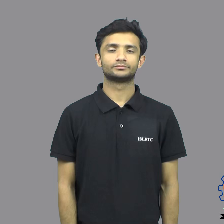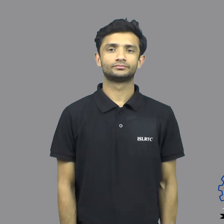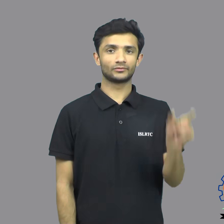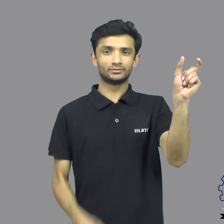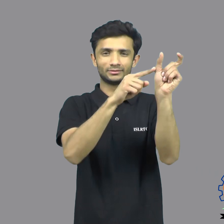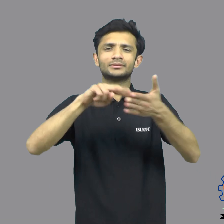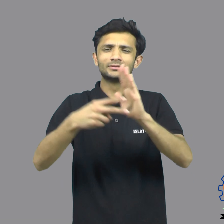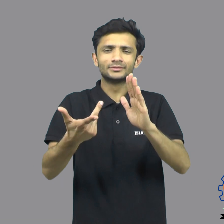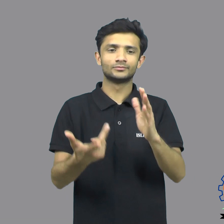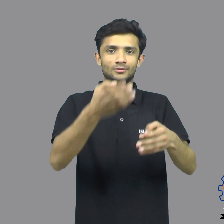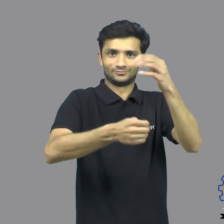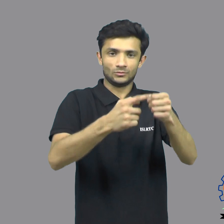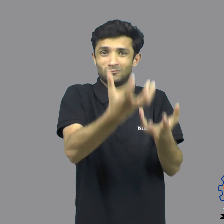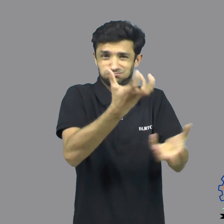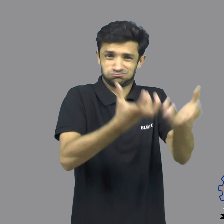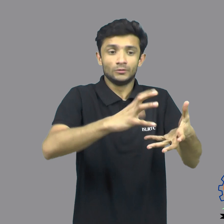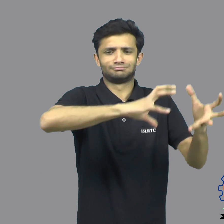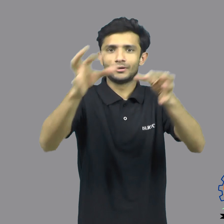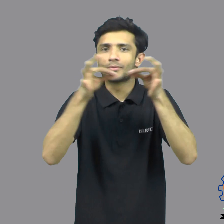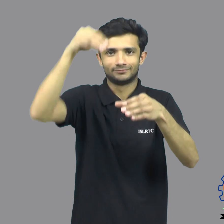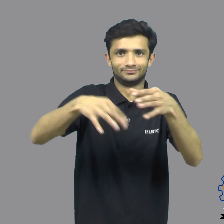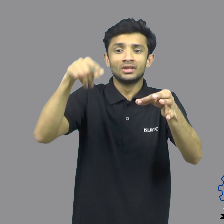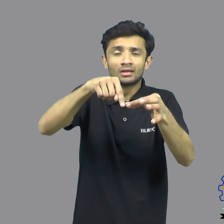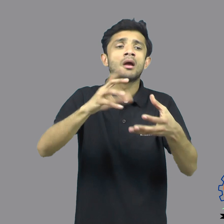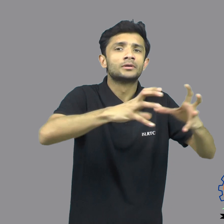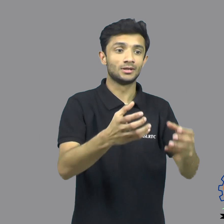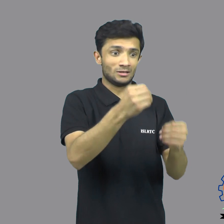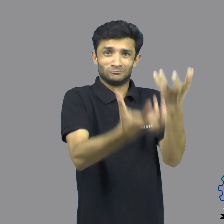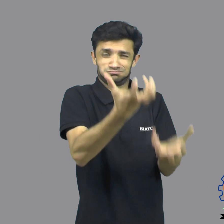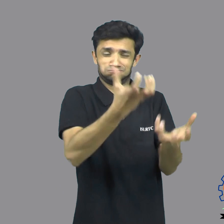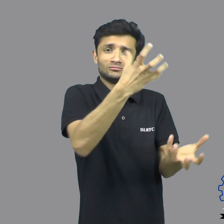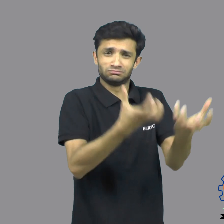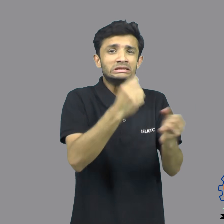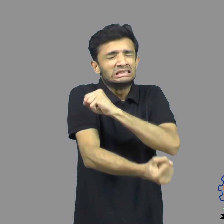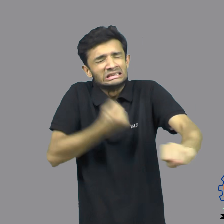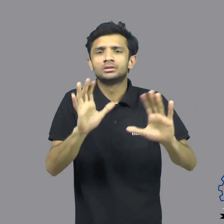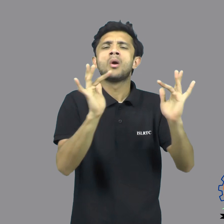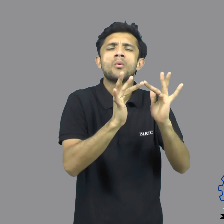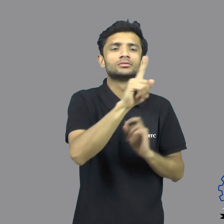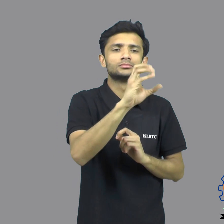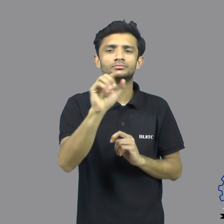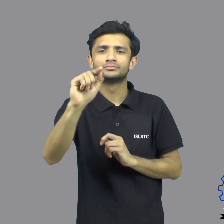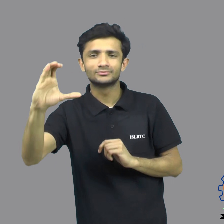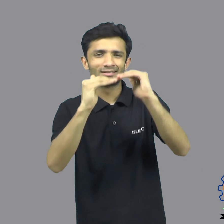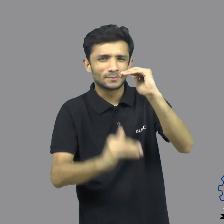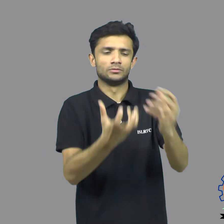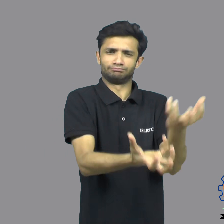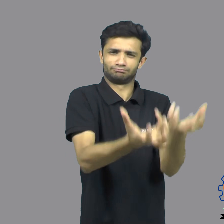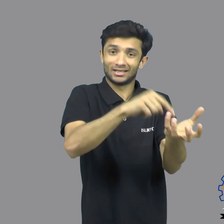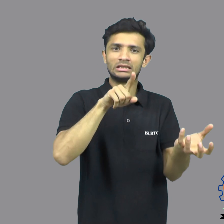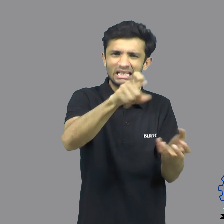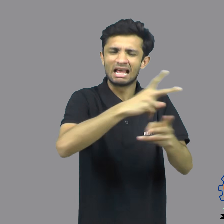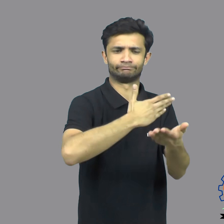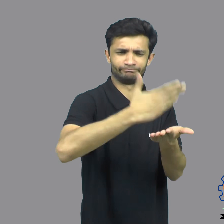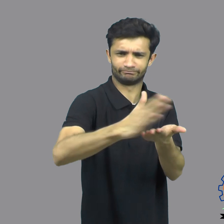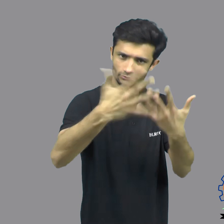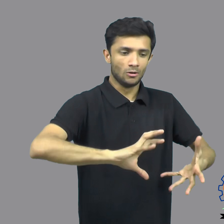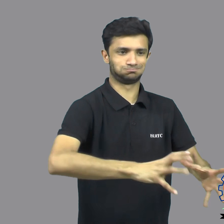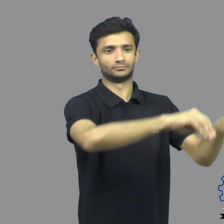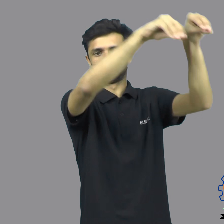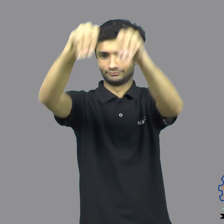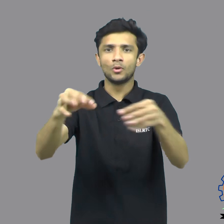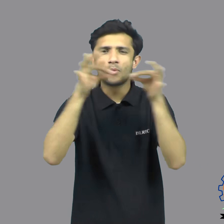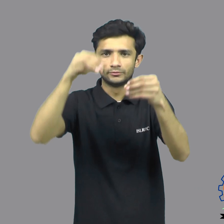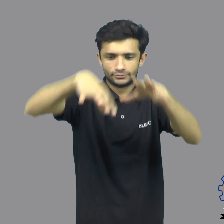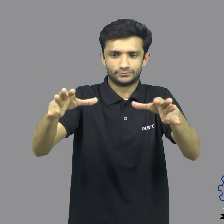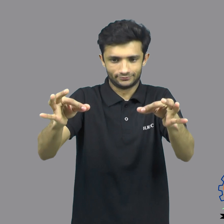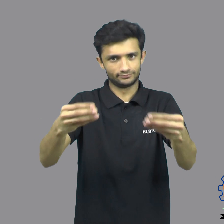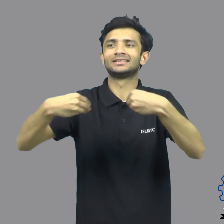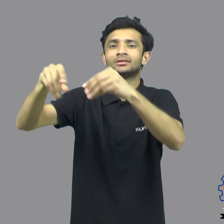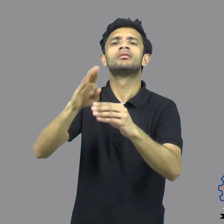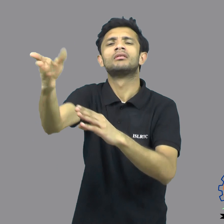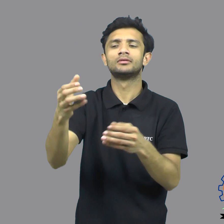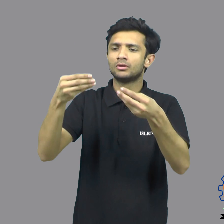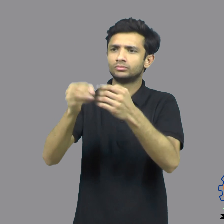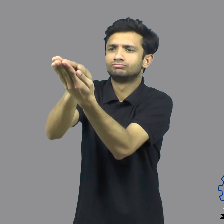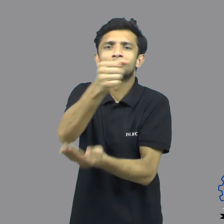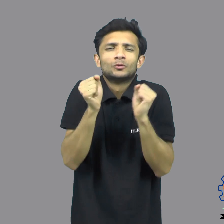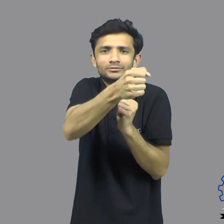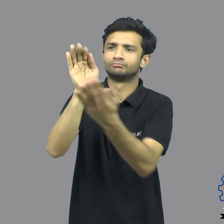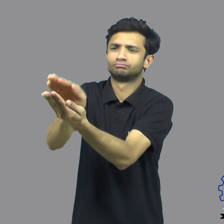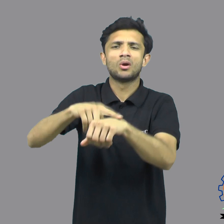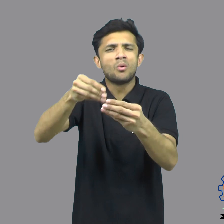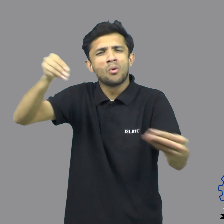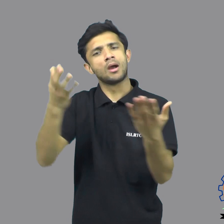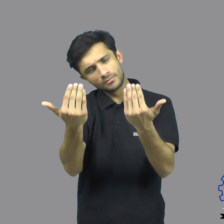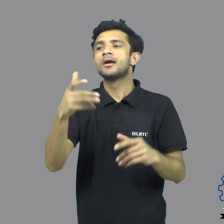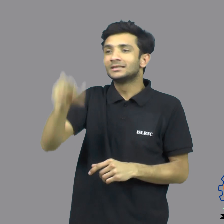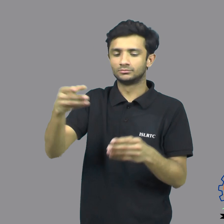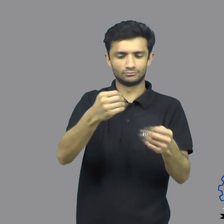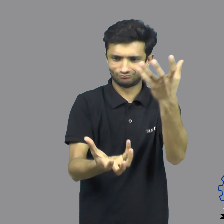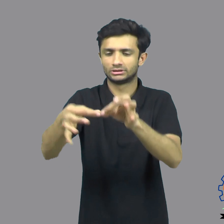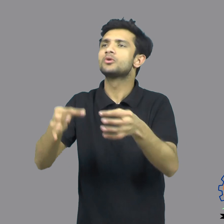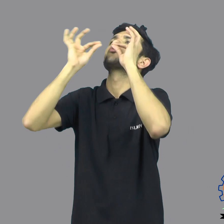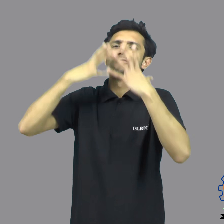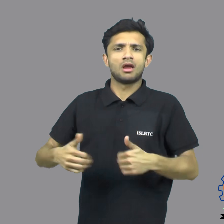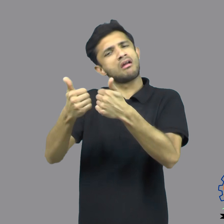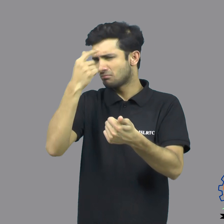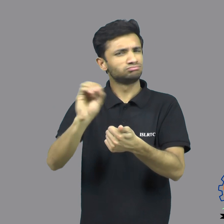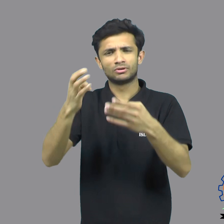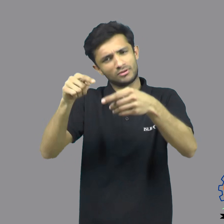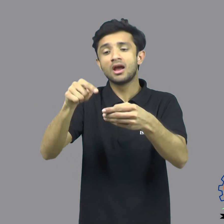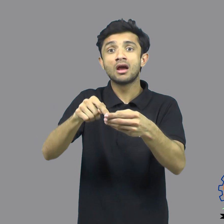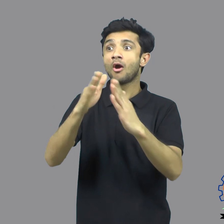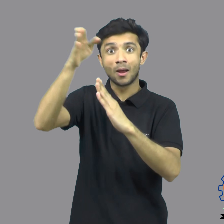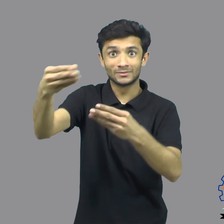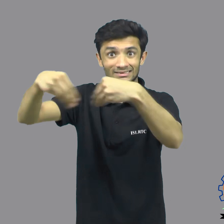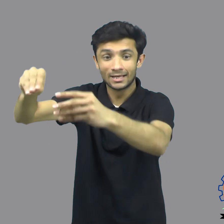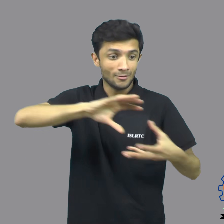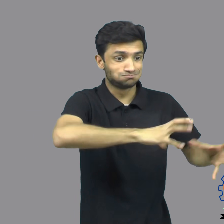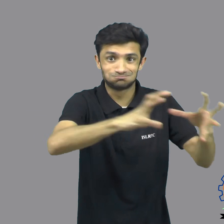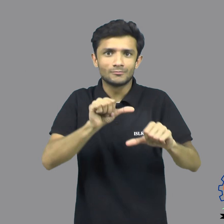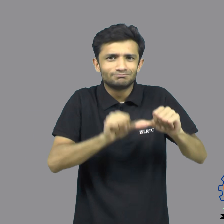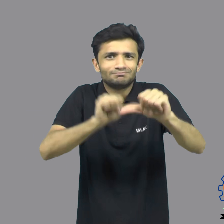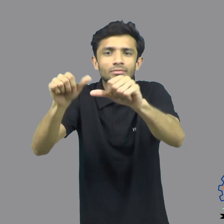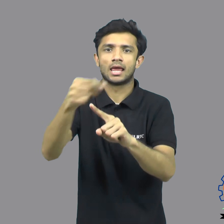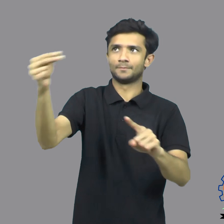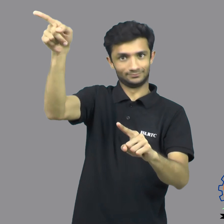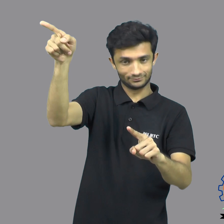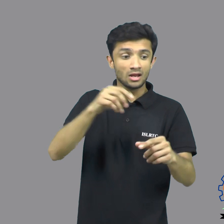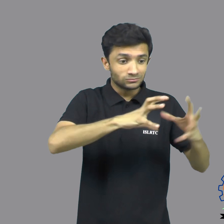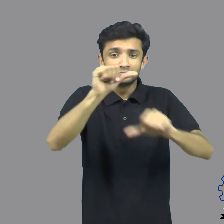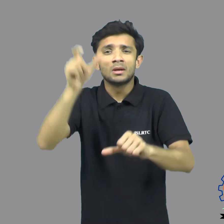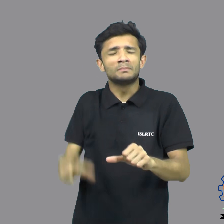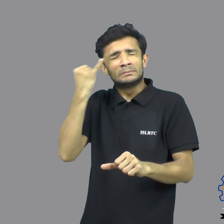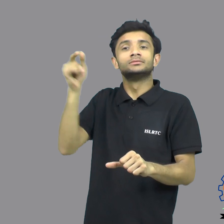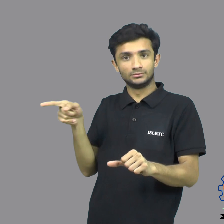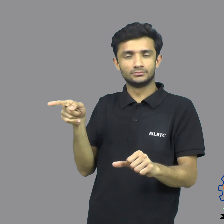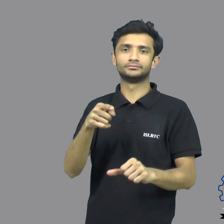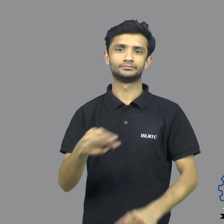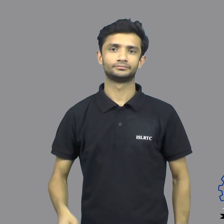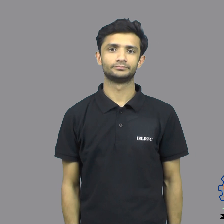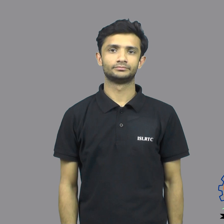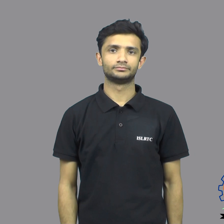Pasteurization